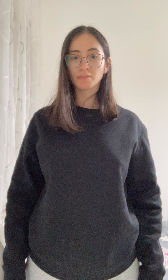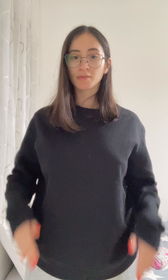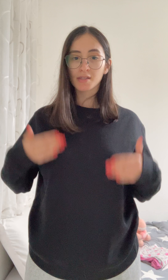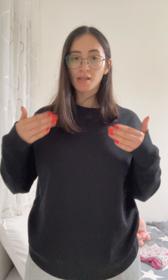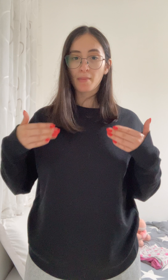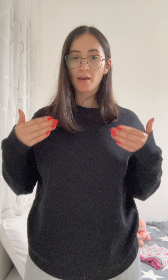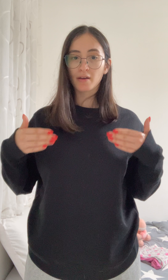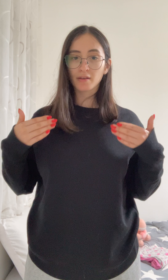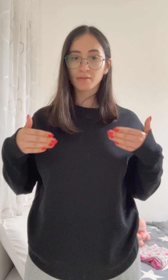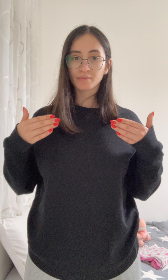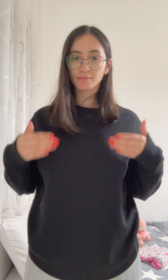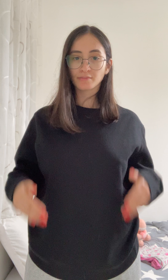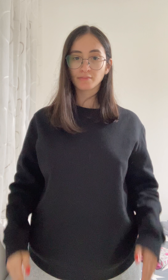שמח